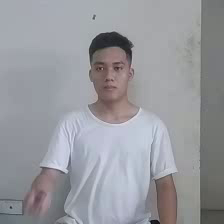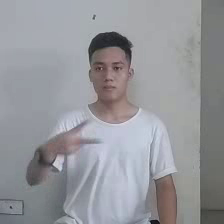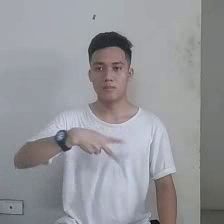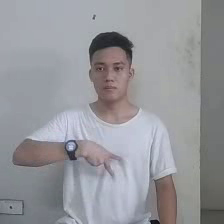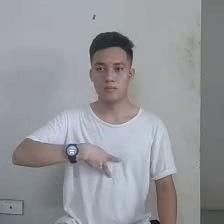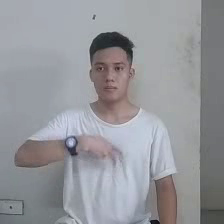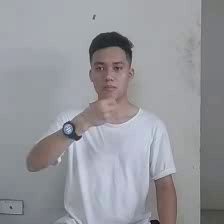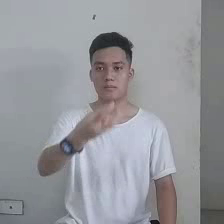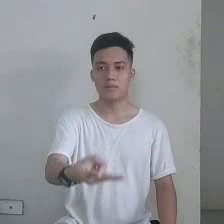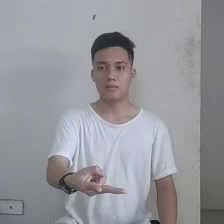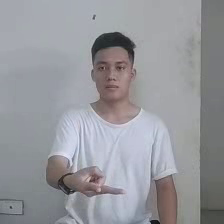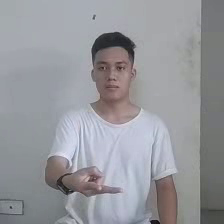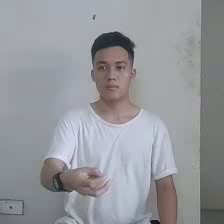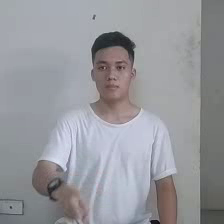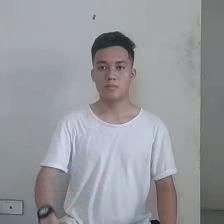Hy sinh